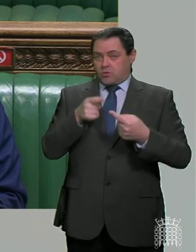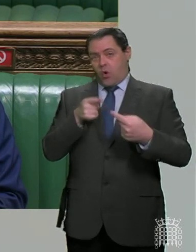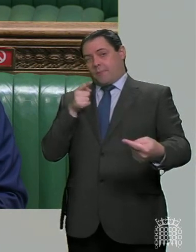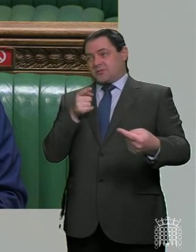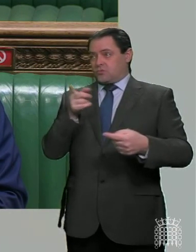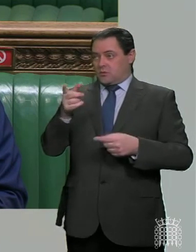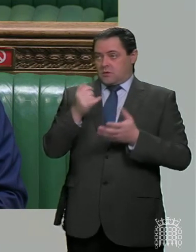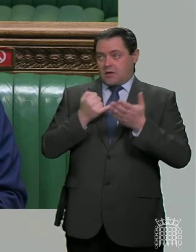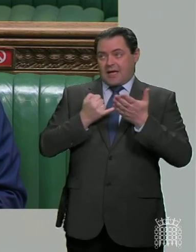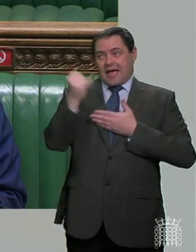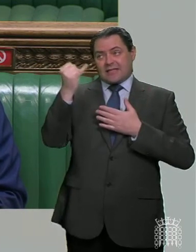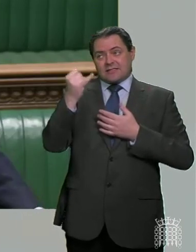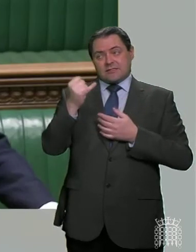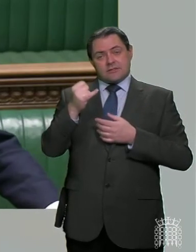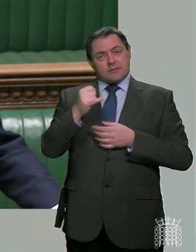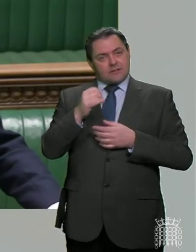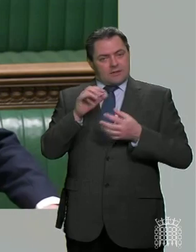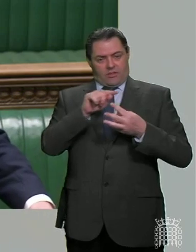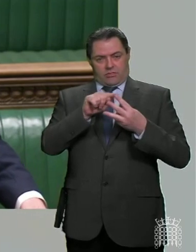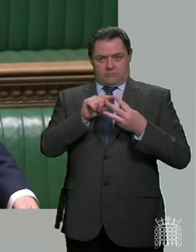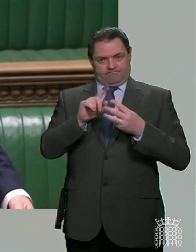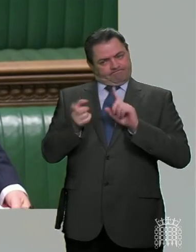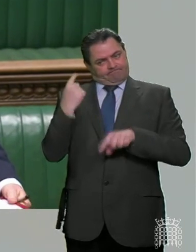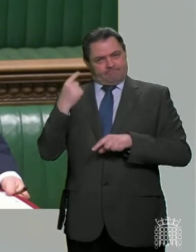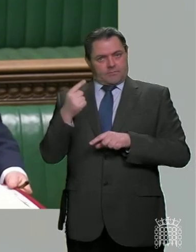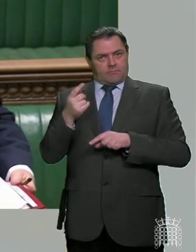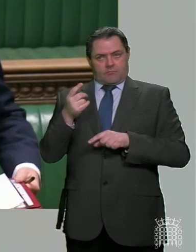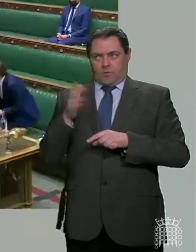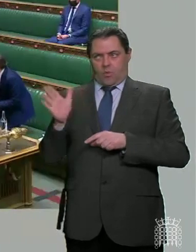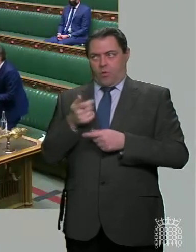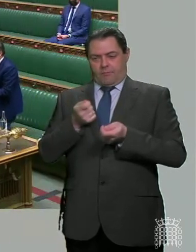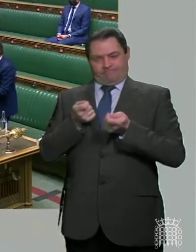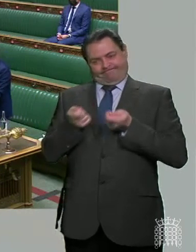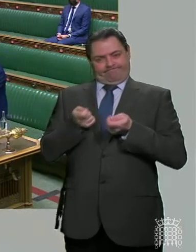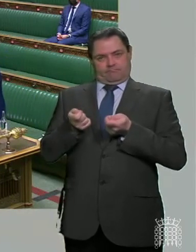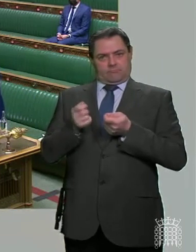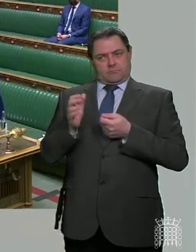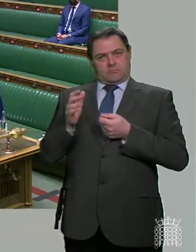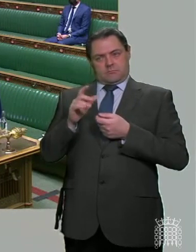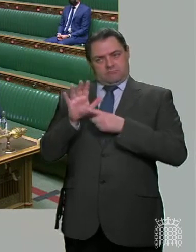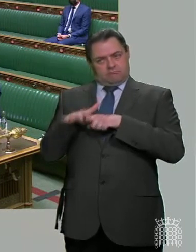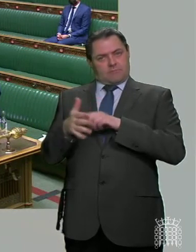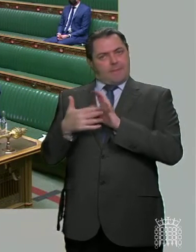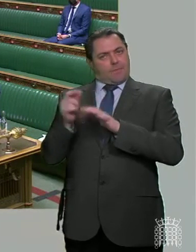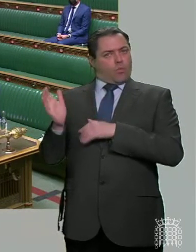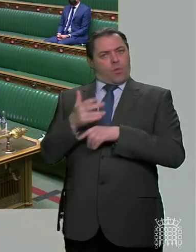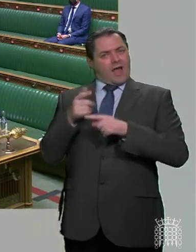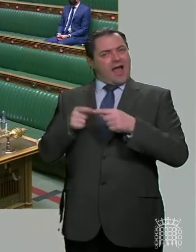They actually voted against it on a three-line Whip and I think that was crazy.